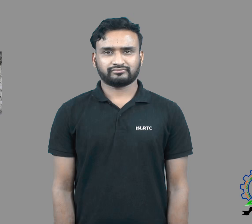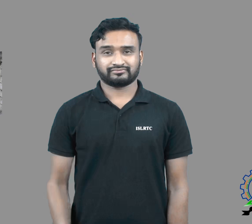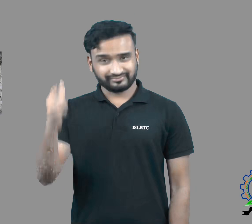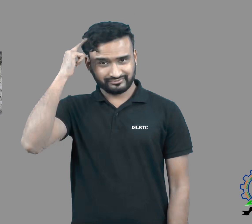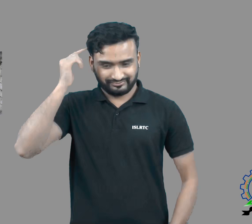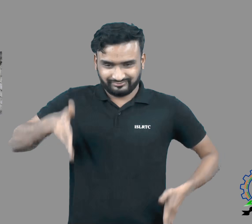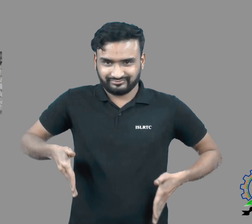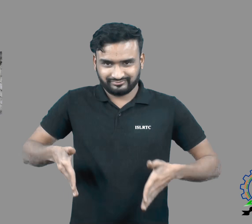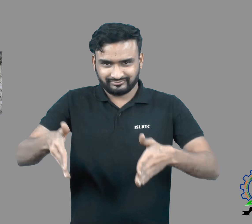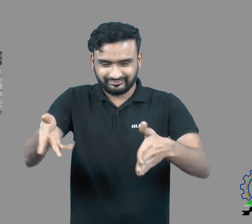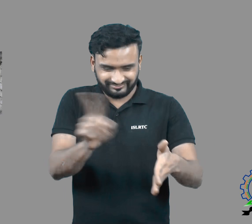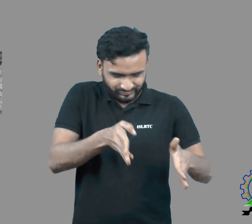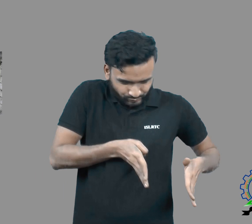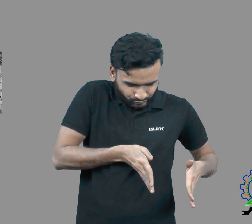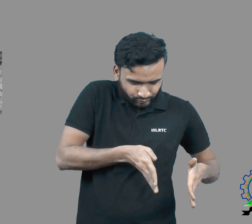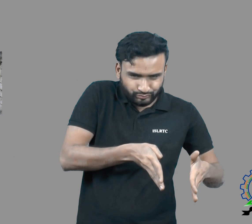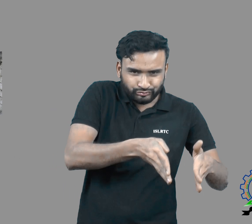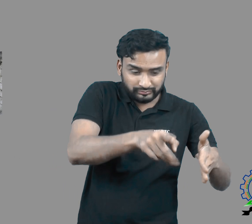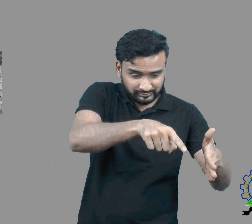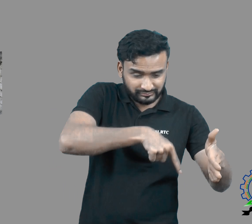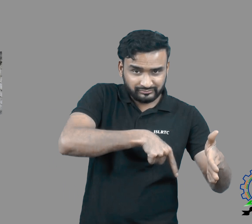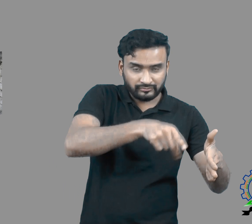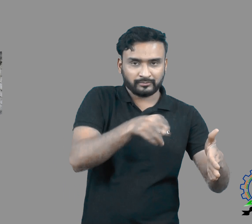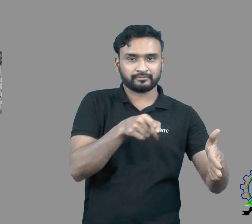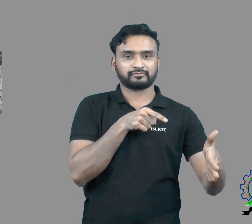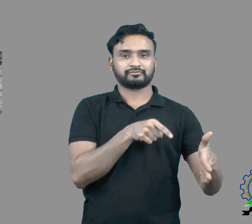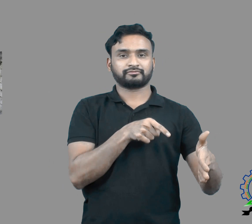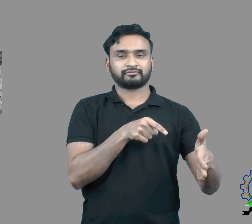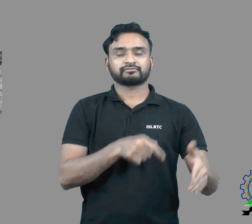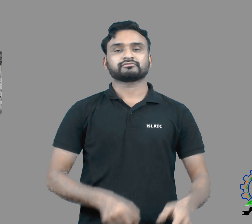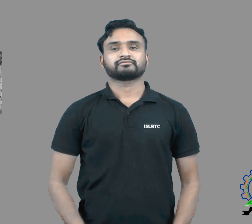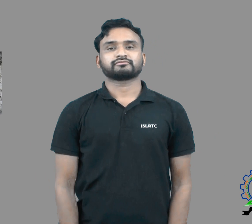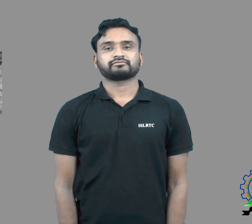Foot Path